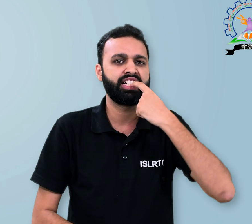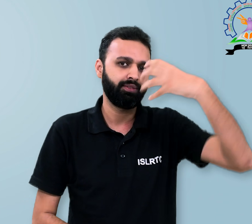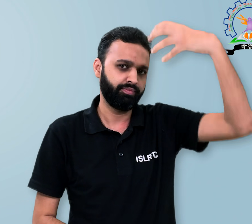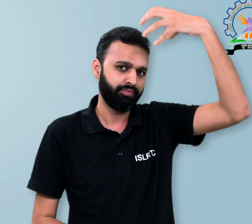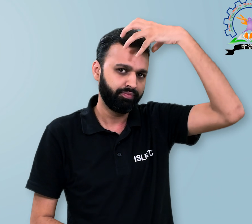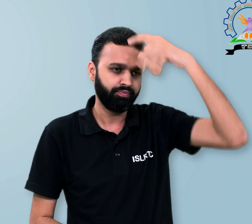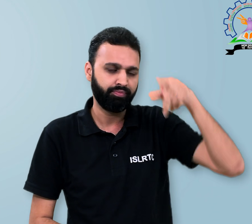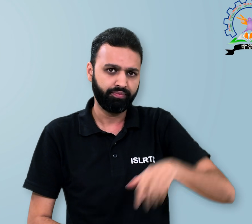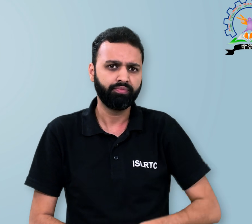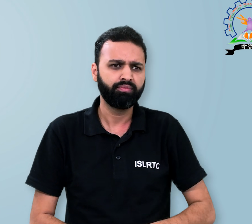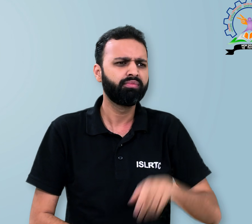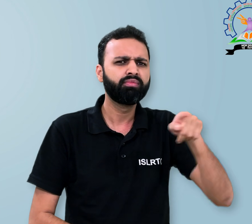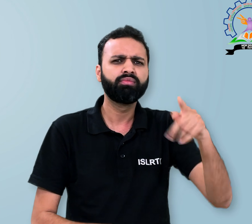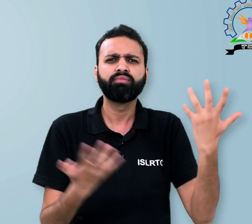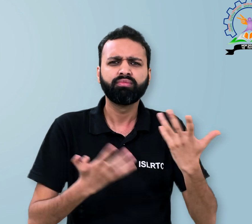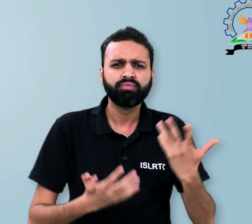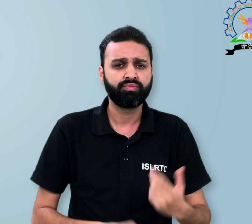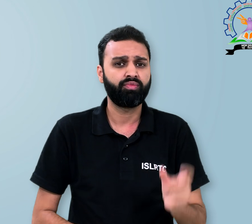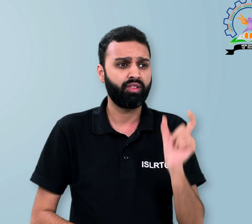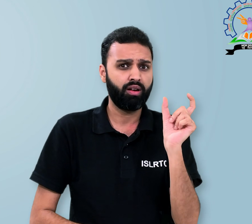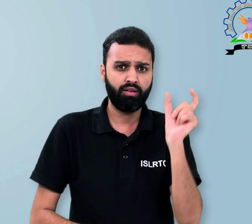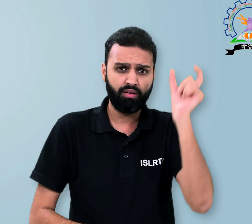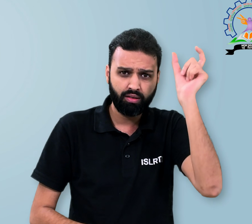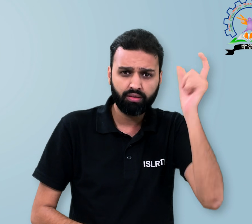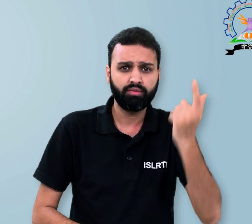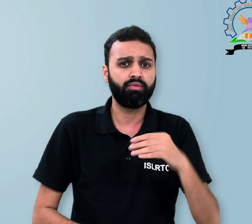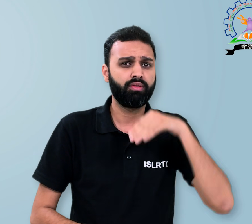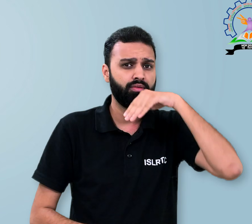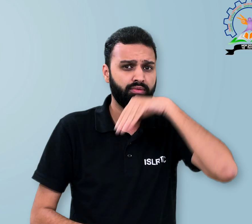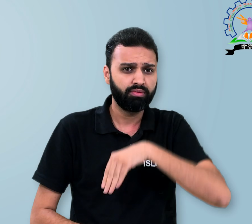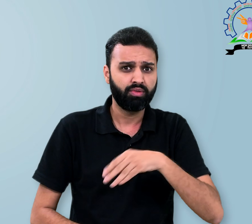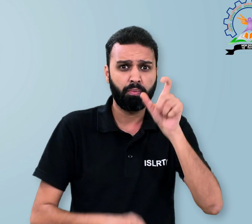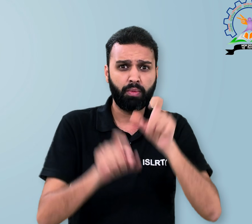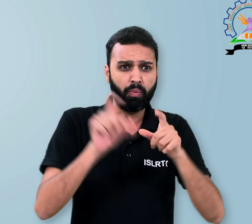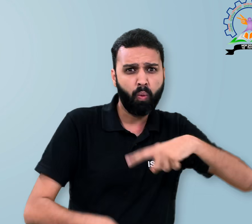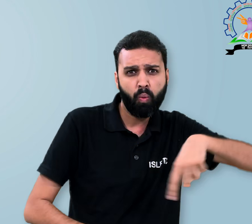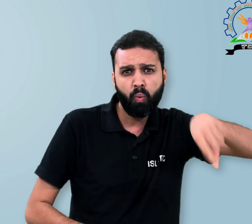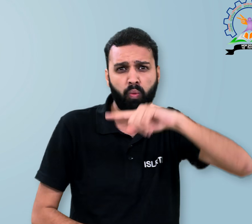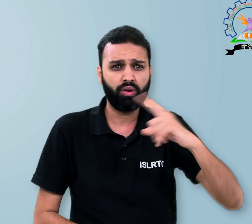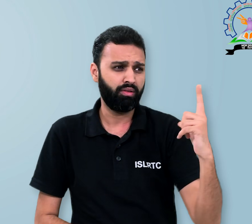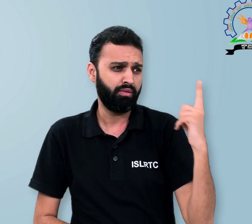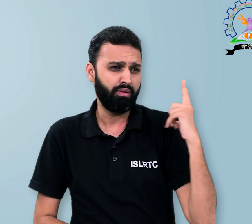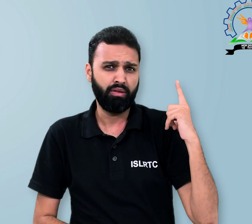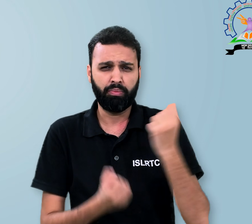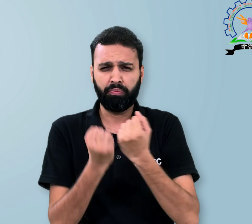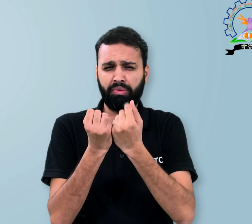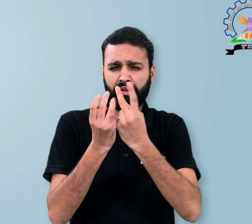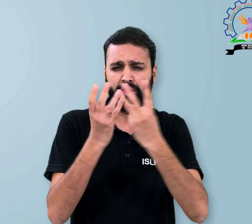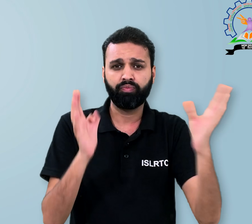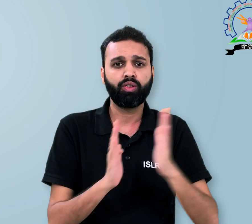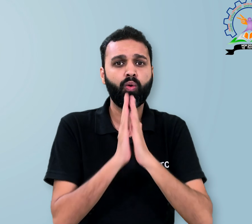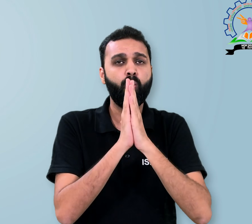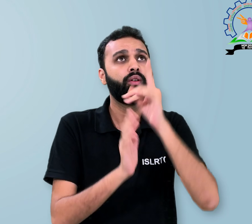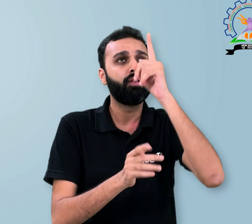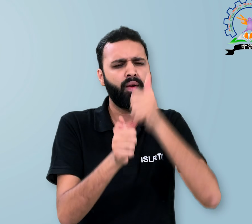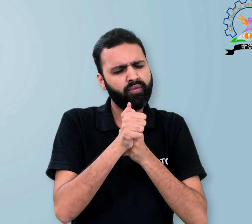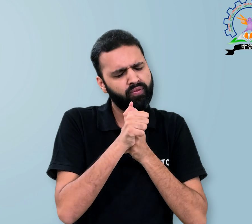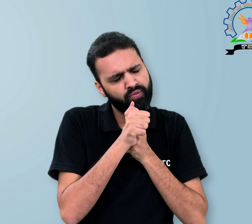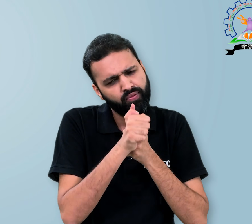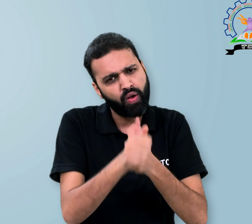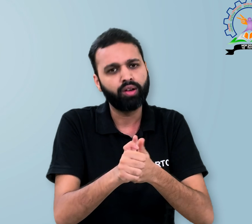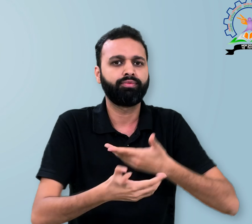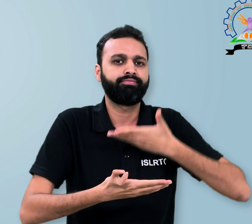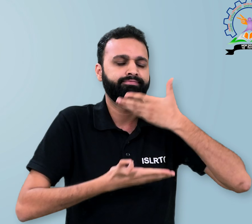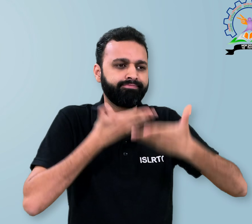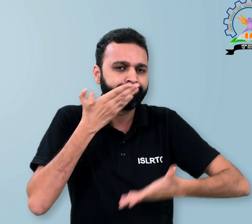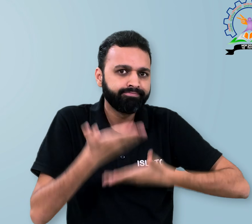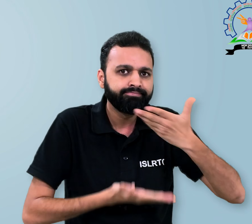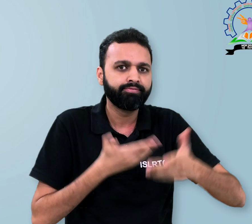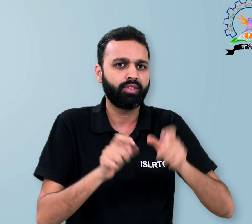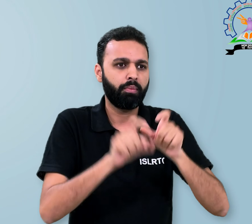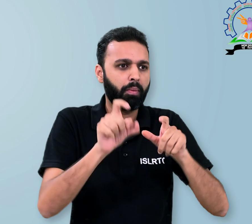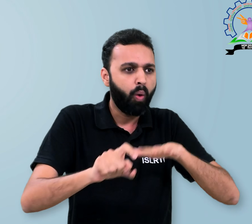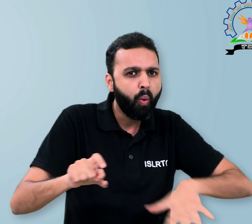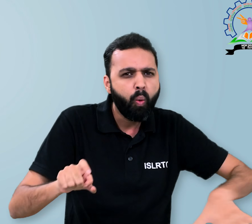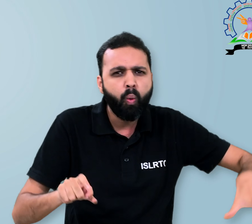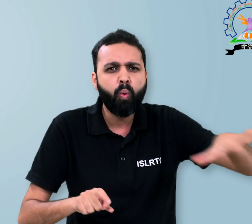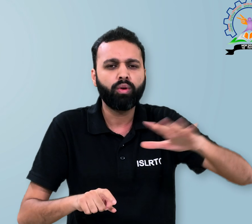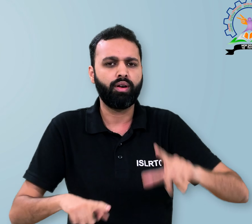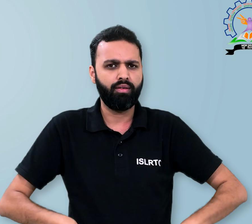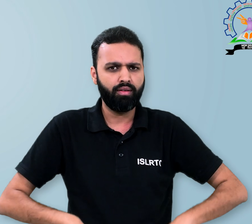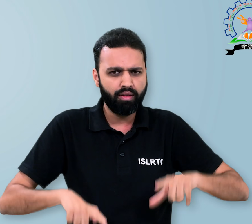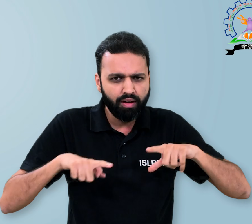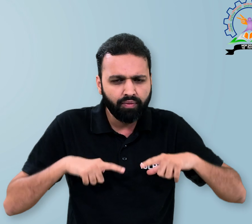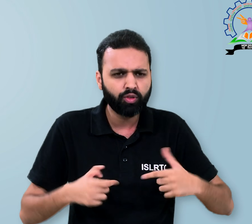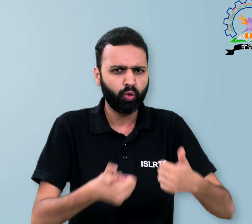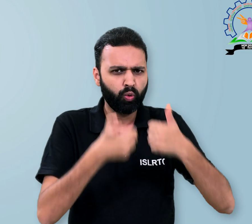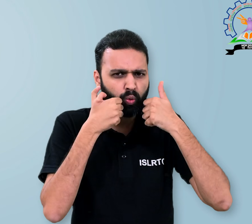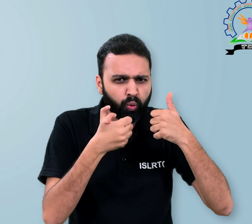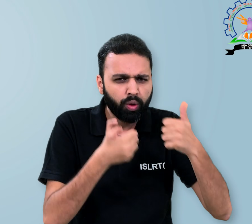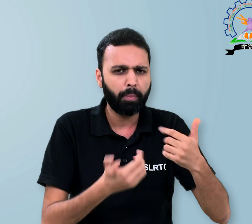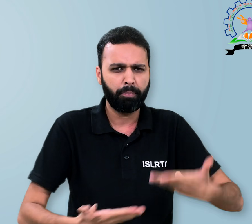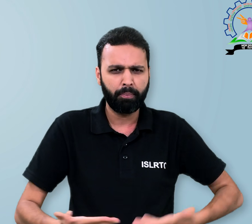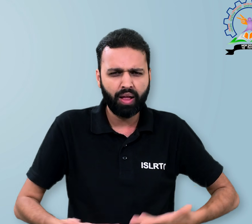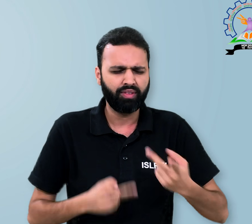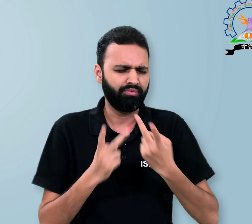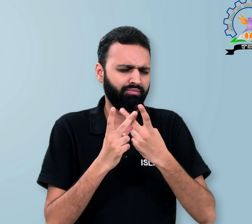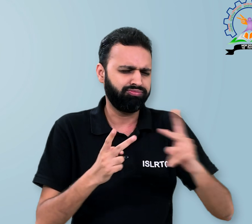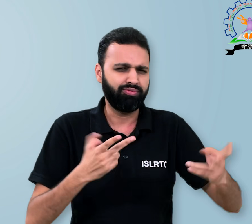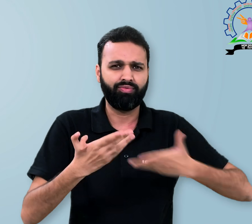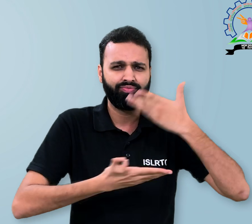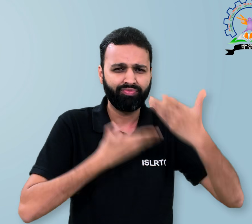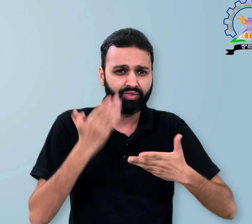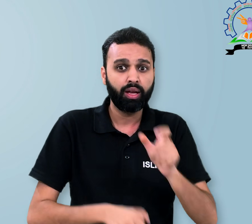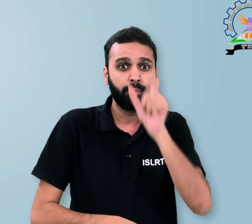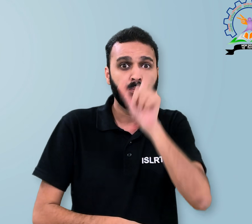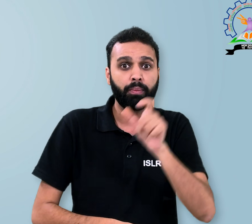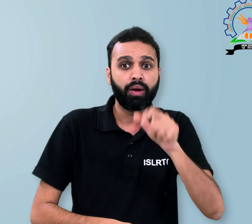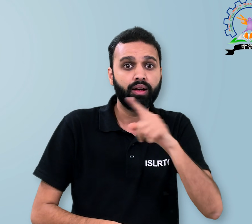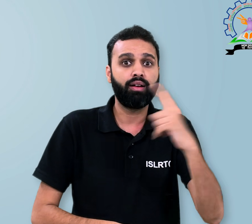The members of the Sunni community believe in the guidance and teachings of the Prophet Muhammed. They are the followers of the Prophet Muhammed.